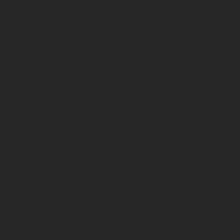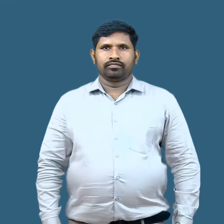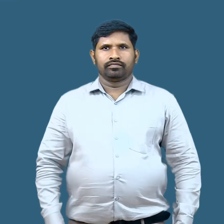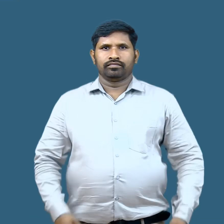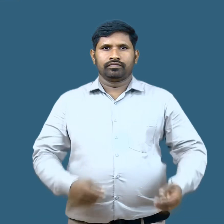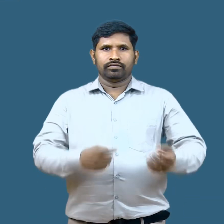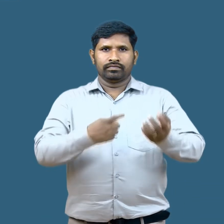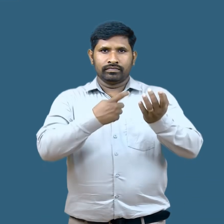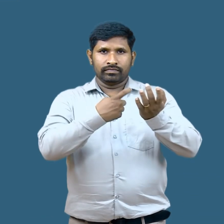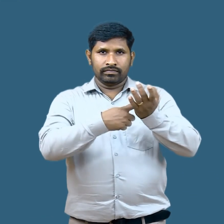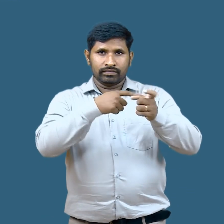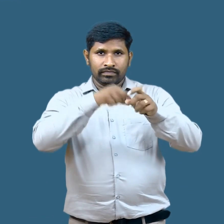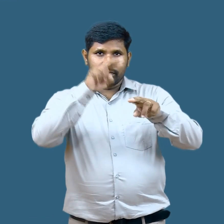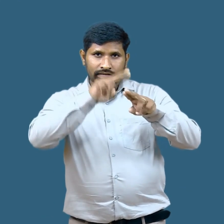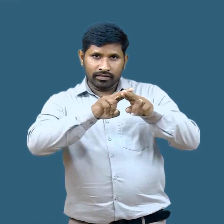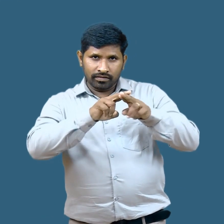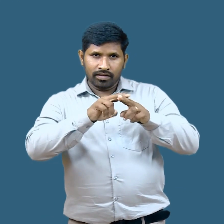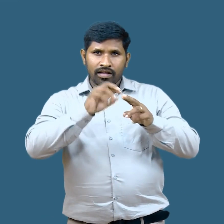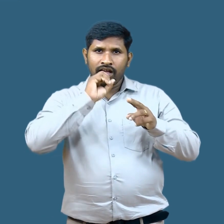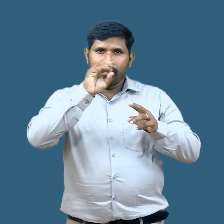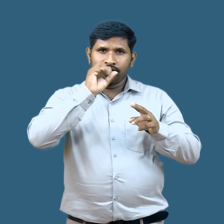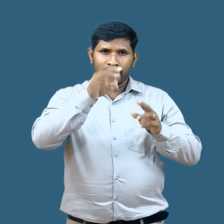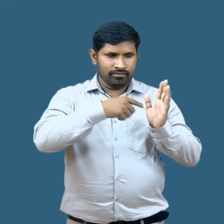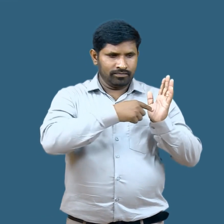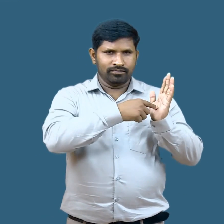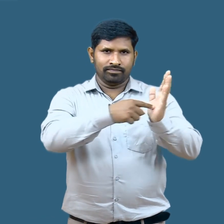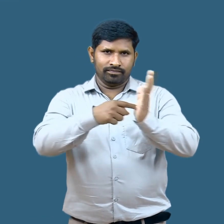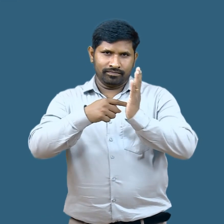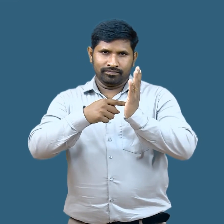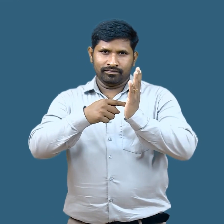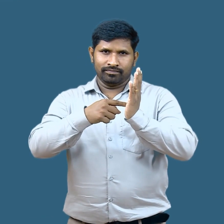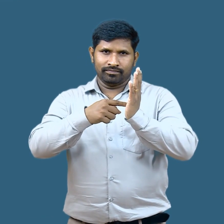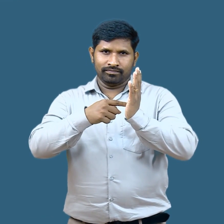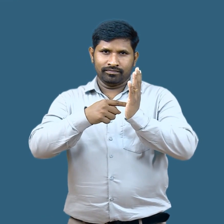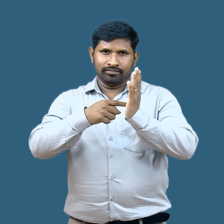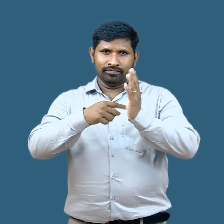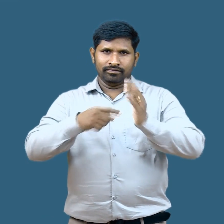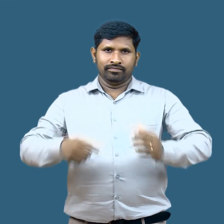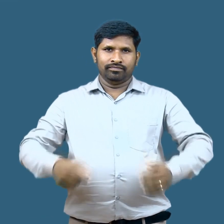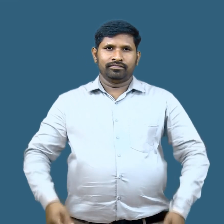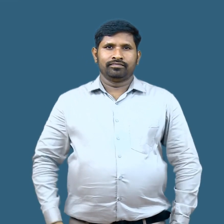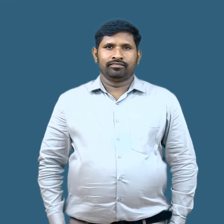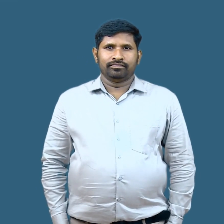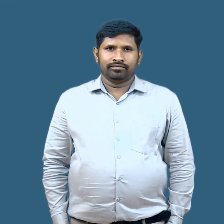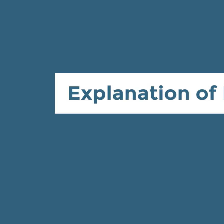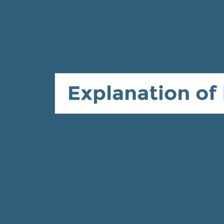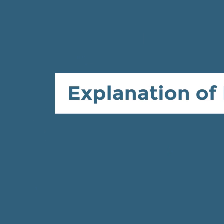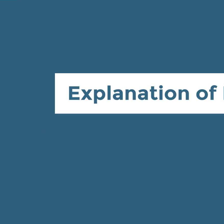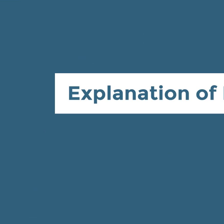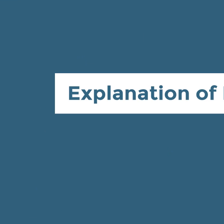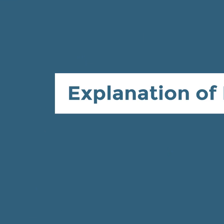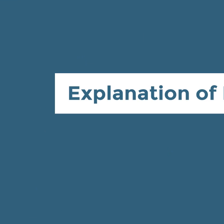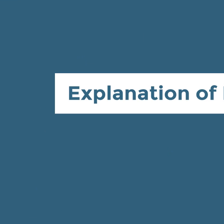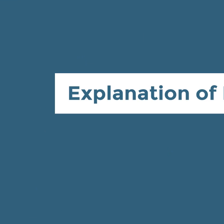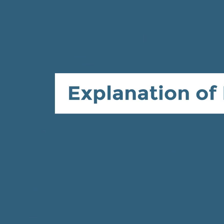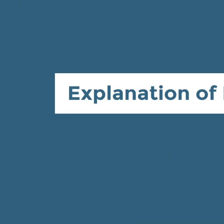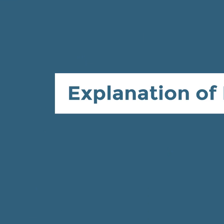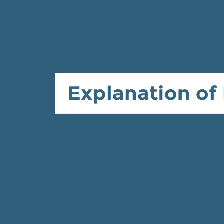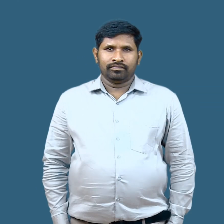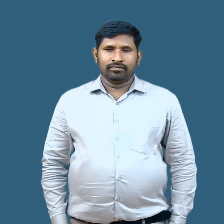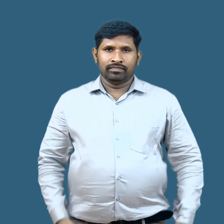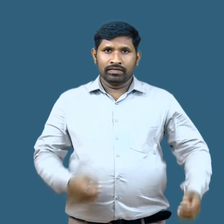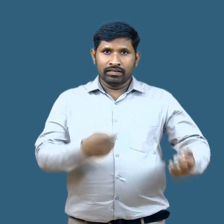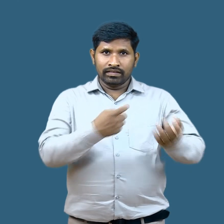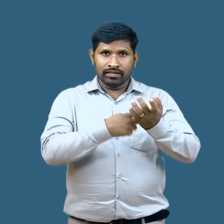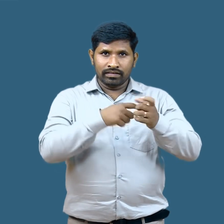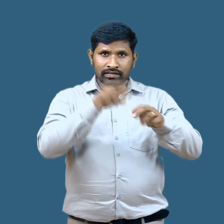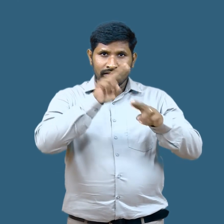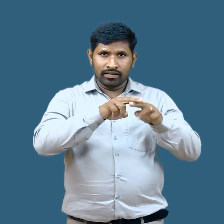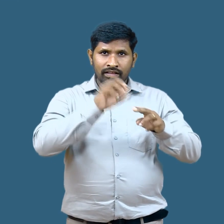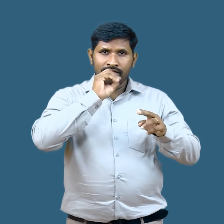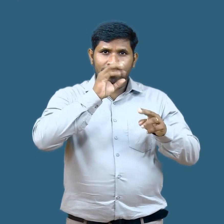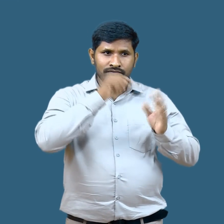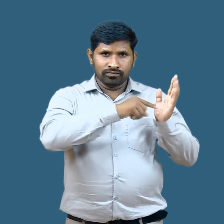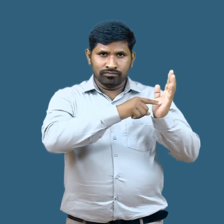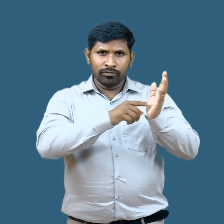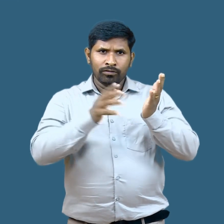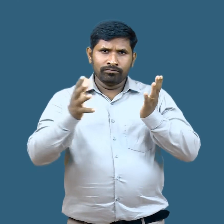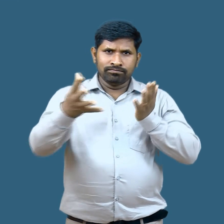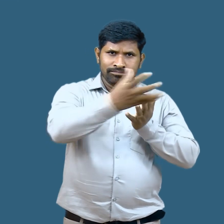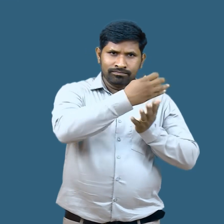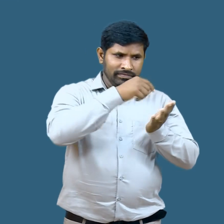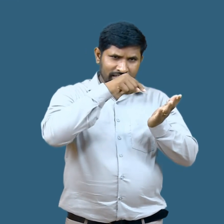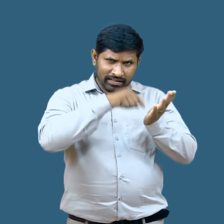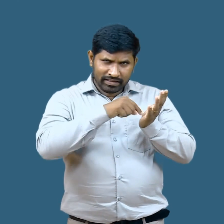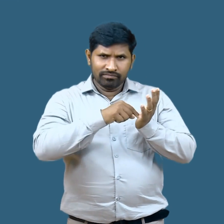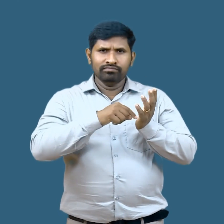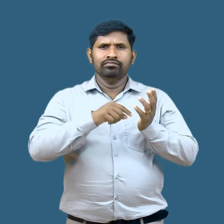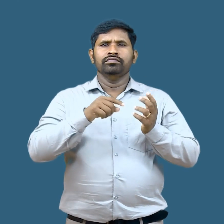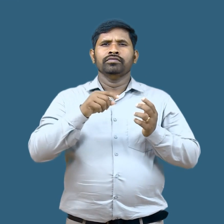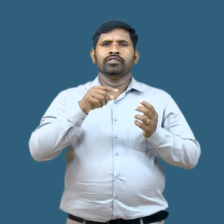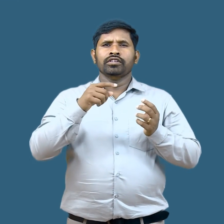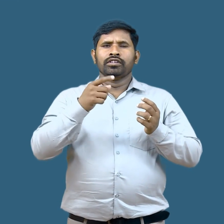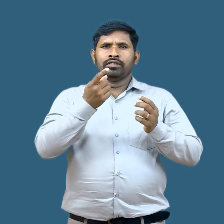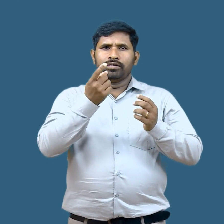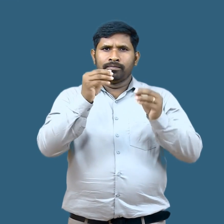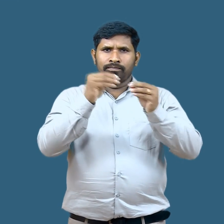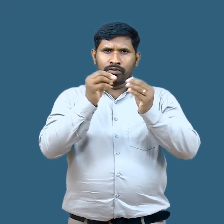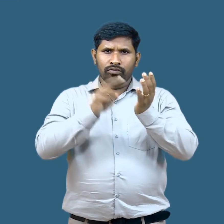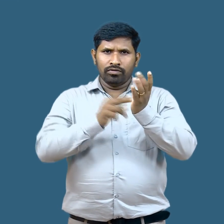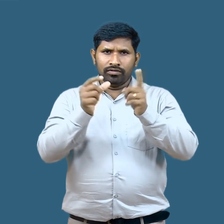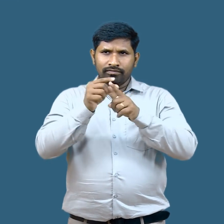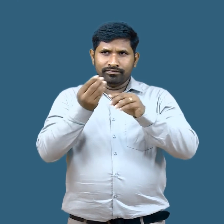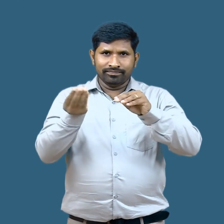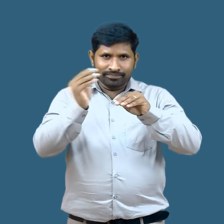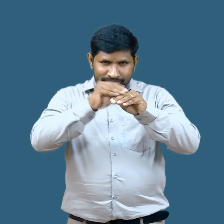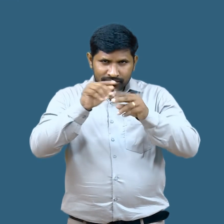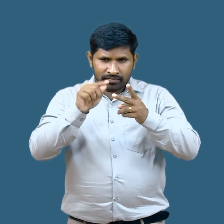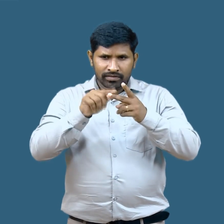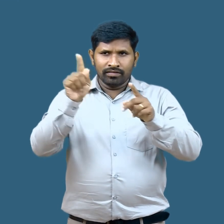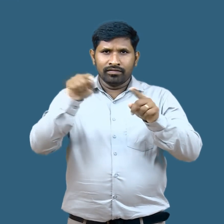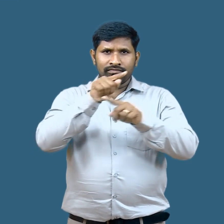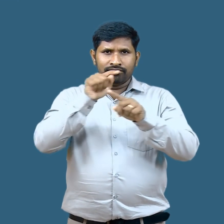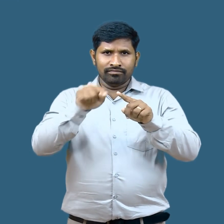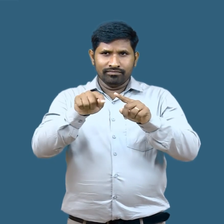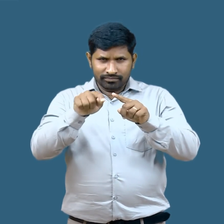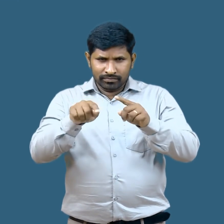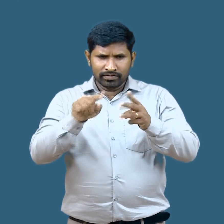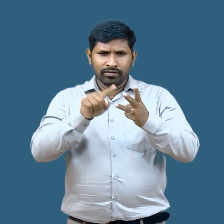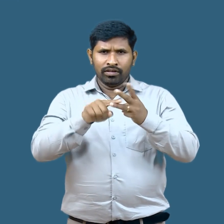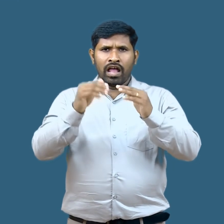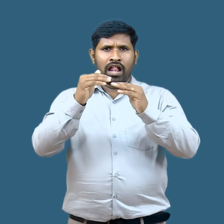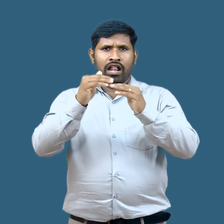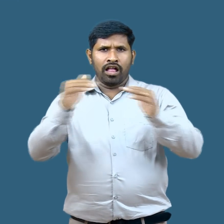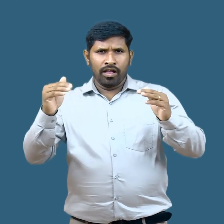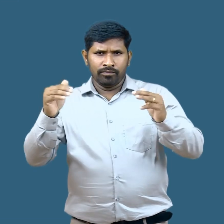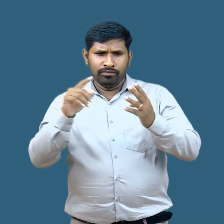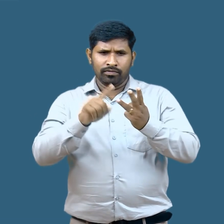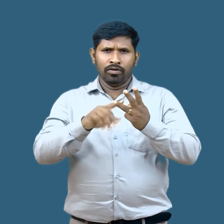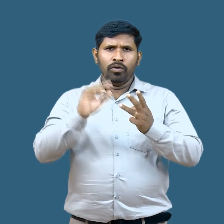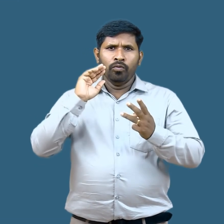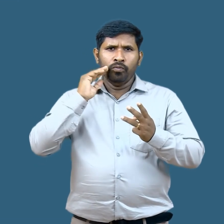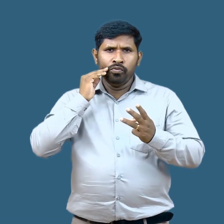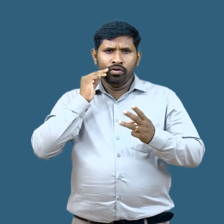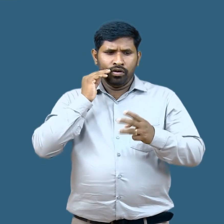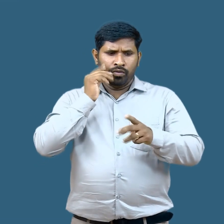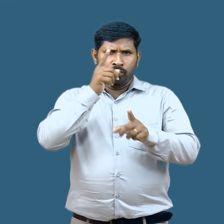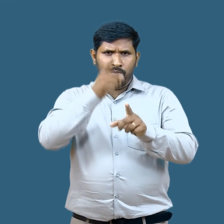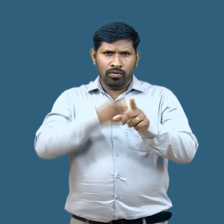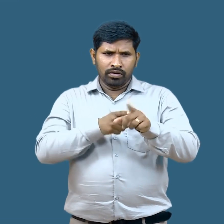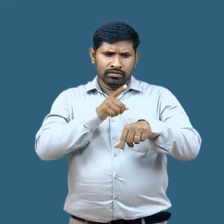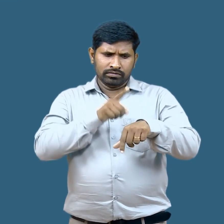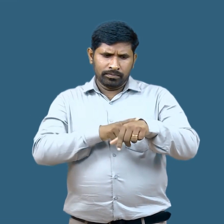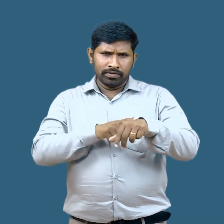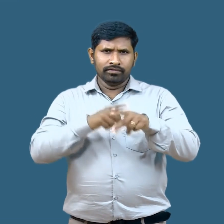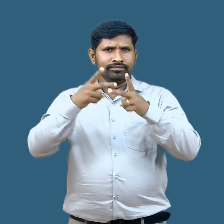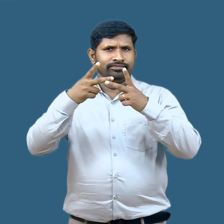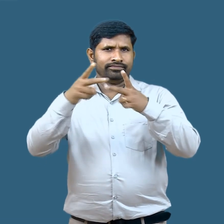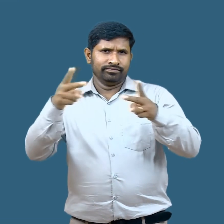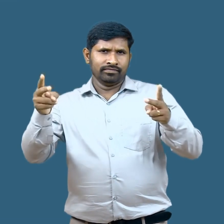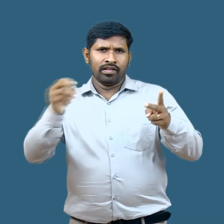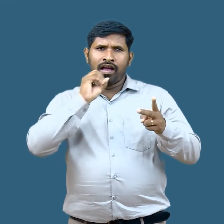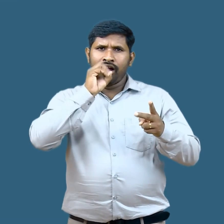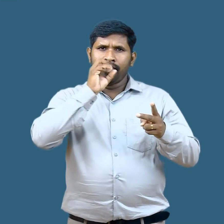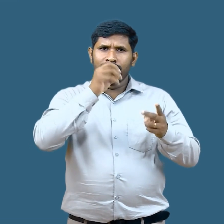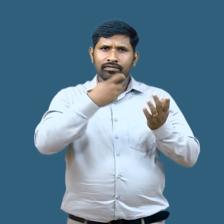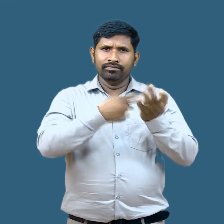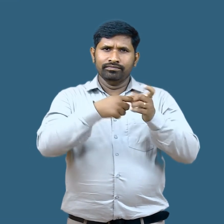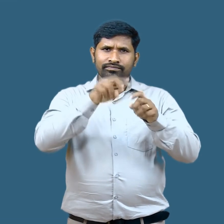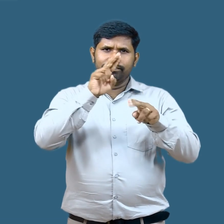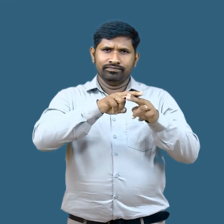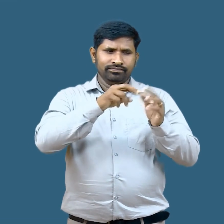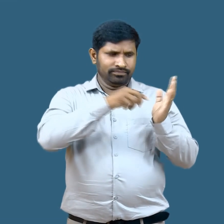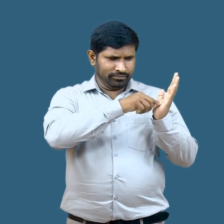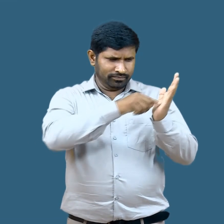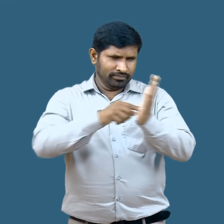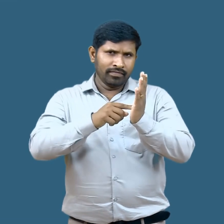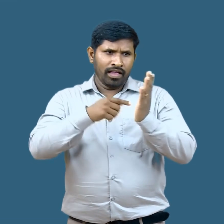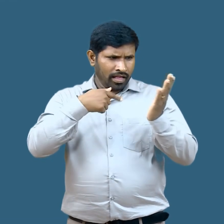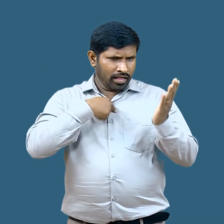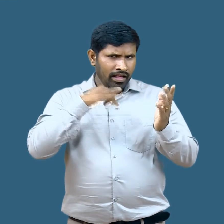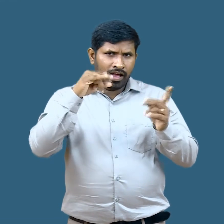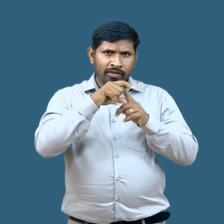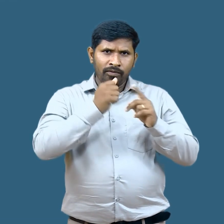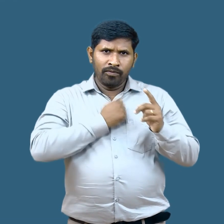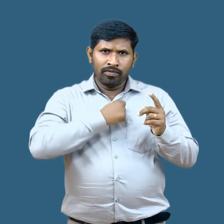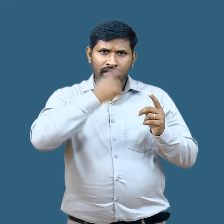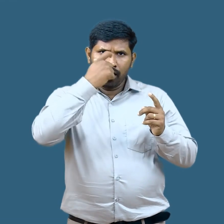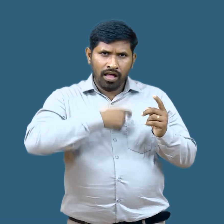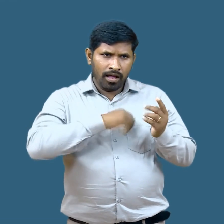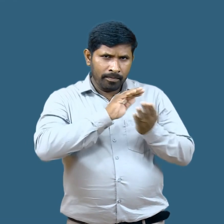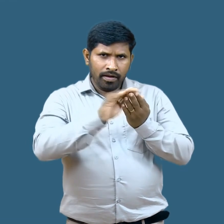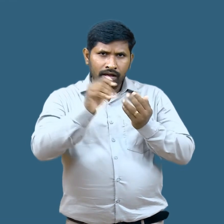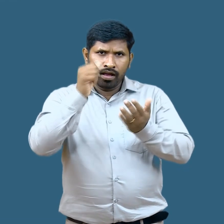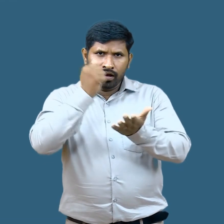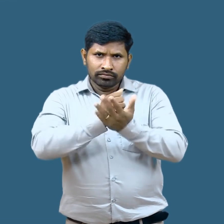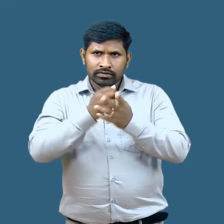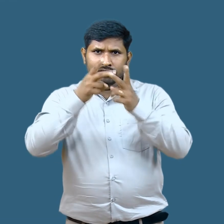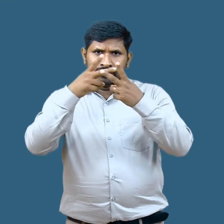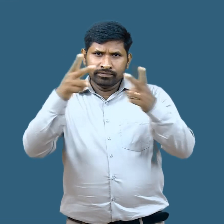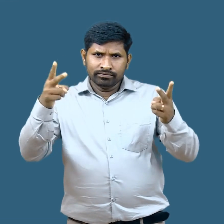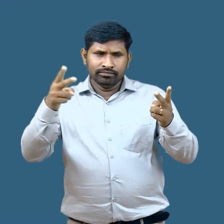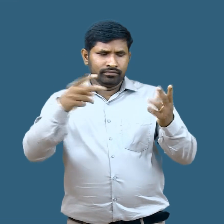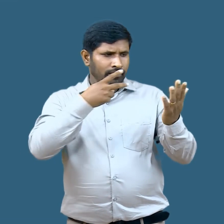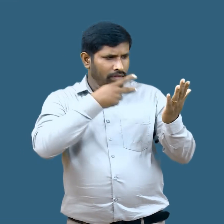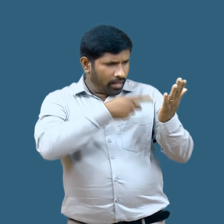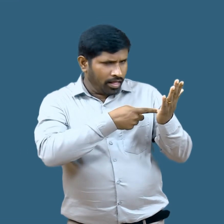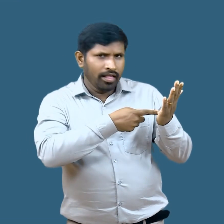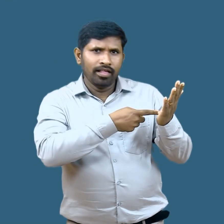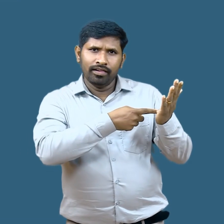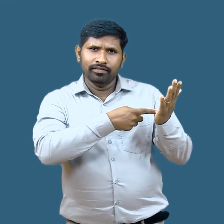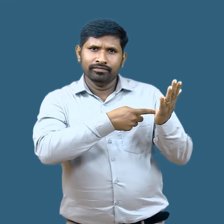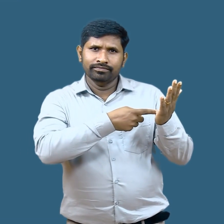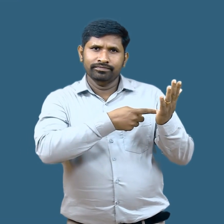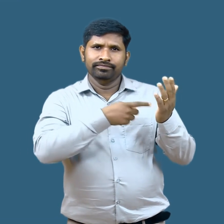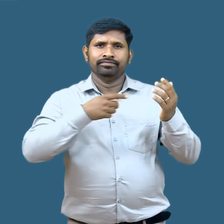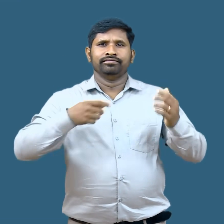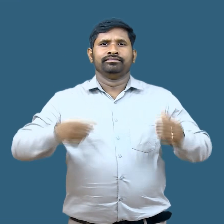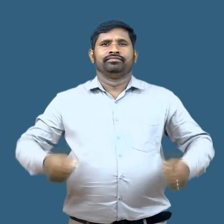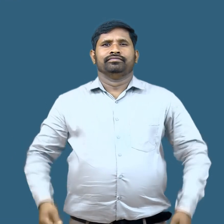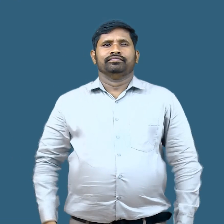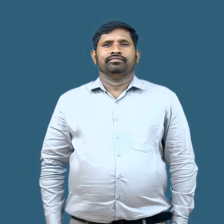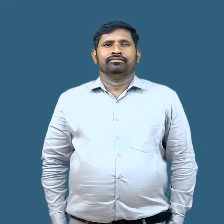Reference Data